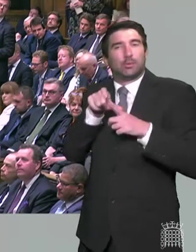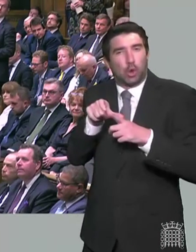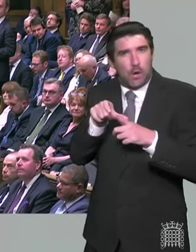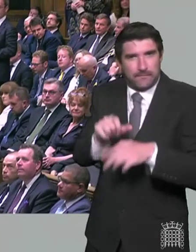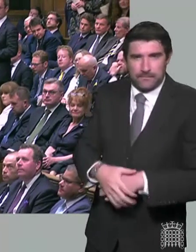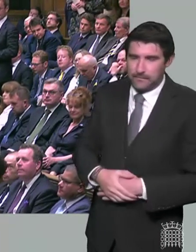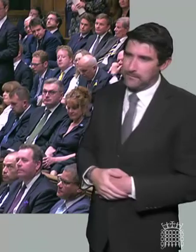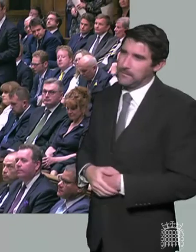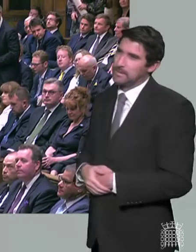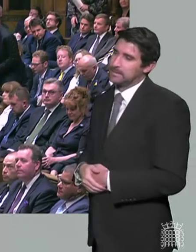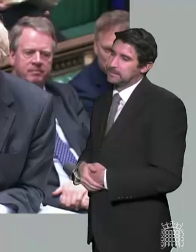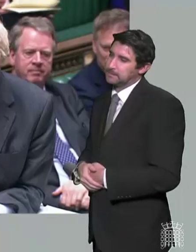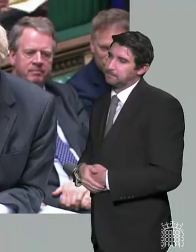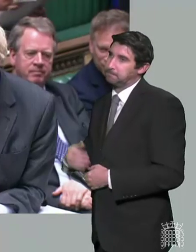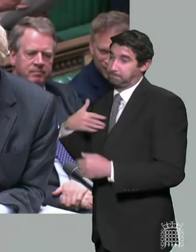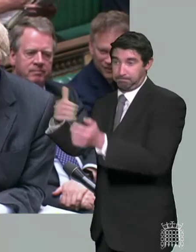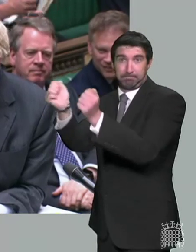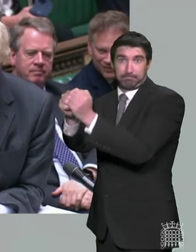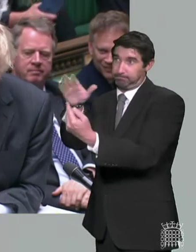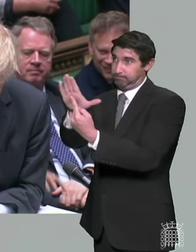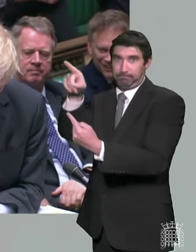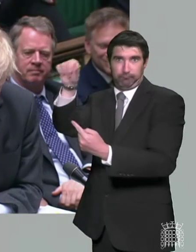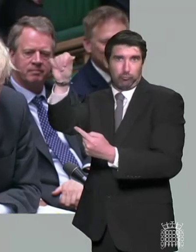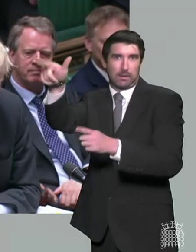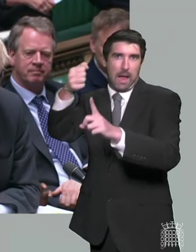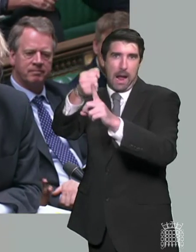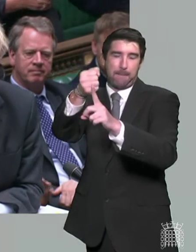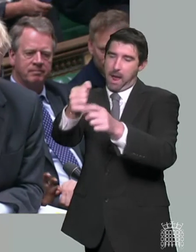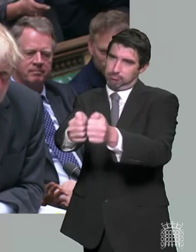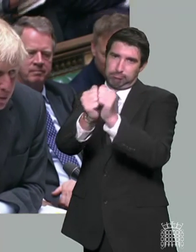That is a very worthwhile and important campaign that my honourable Friend supports.